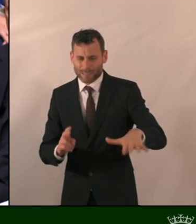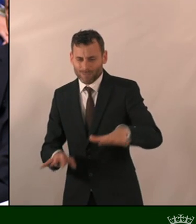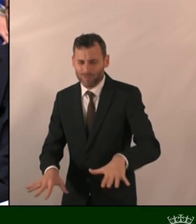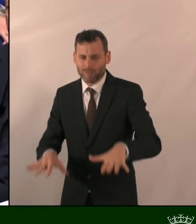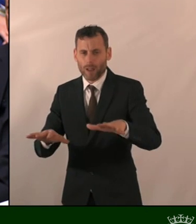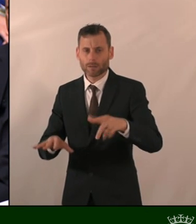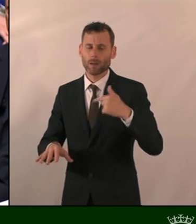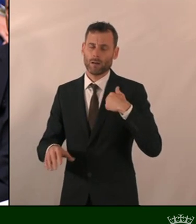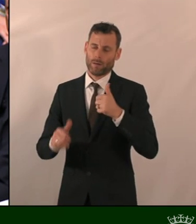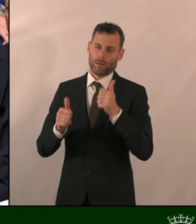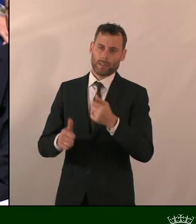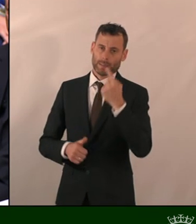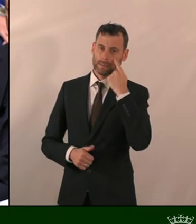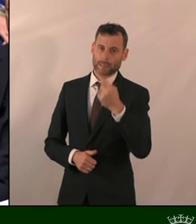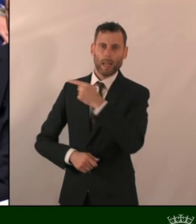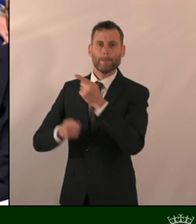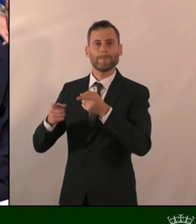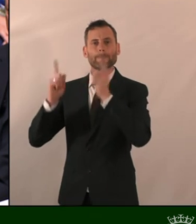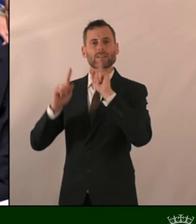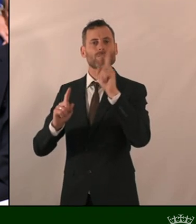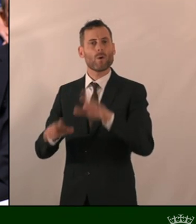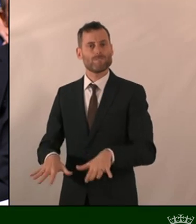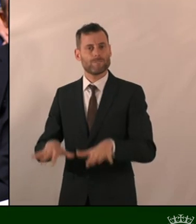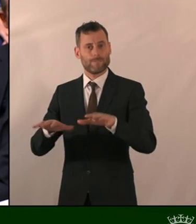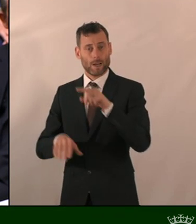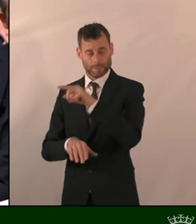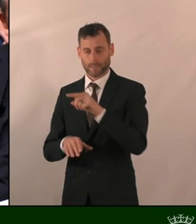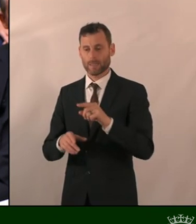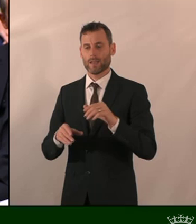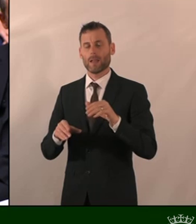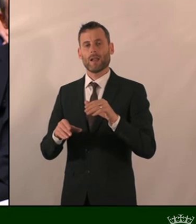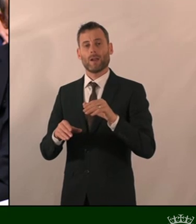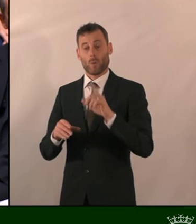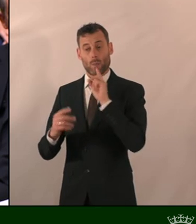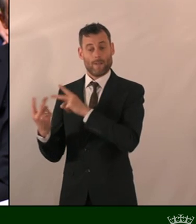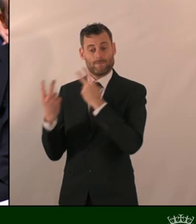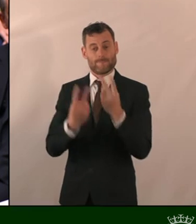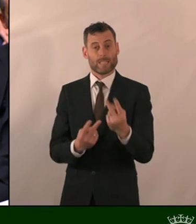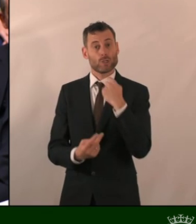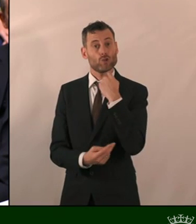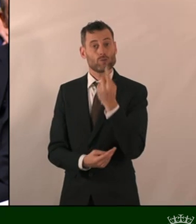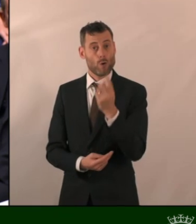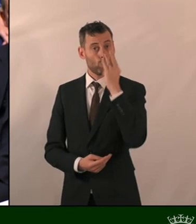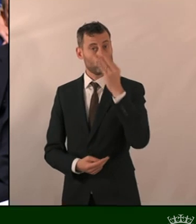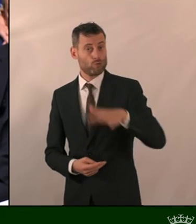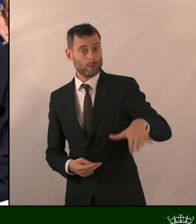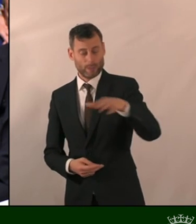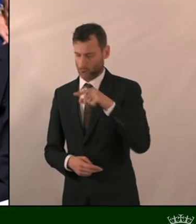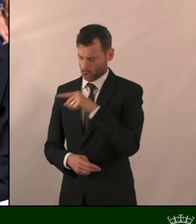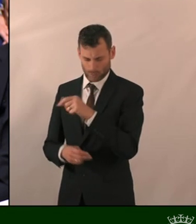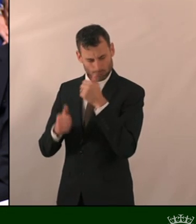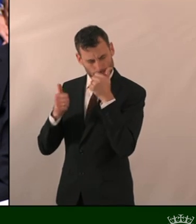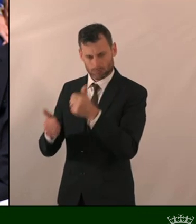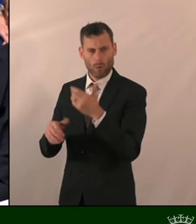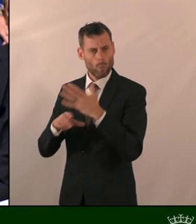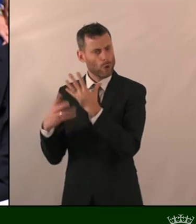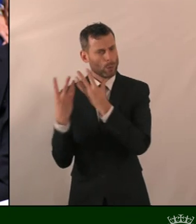I am pleased that the Under-Secretary of State for Environment, Food and Rural Affairs, my honourable Friend the Member for Taunton Deane, who is the Minister for flooding, is visiting Shrewsbury tomorrow; she is doing an excellent job.